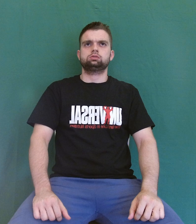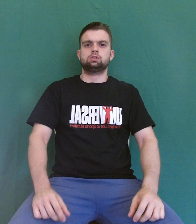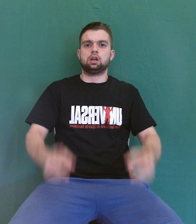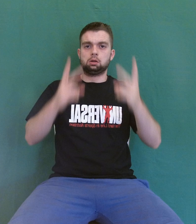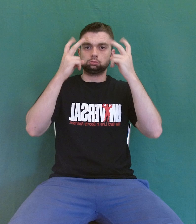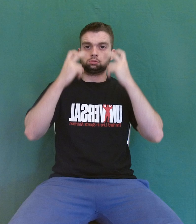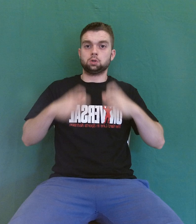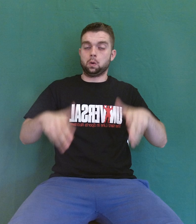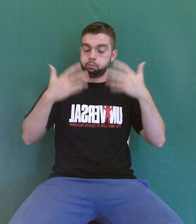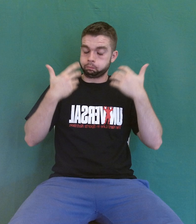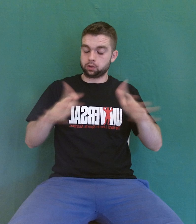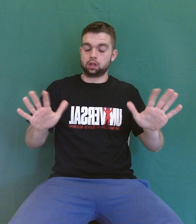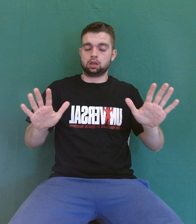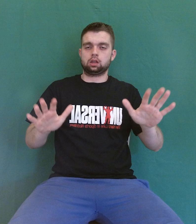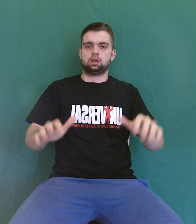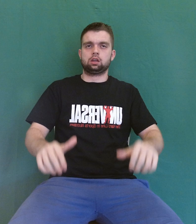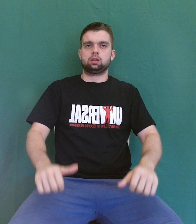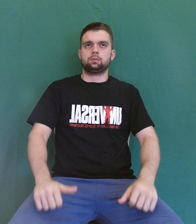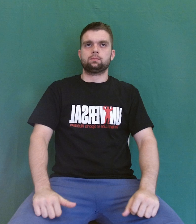ΕΞΕΤΑΣΕΙΣ ΠΑ